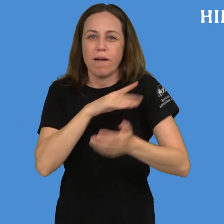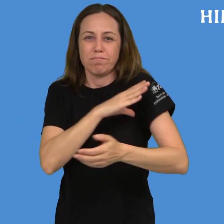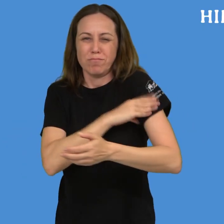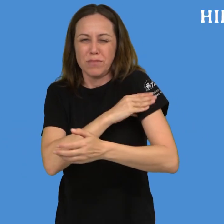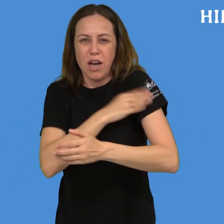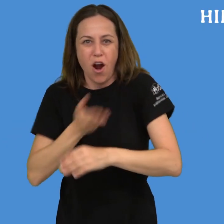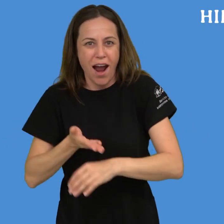tensión